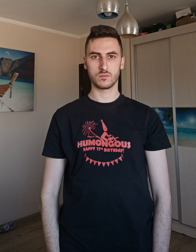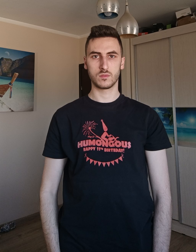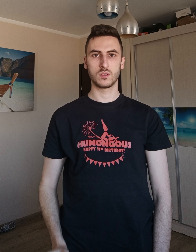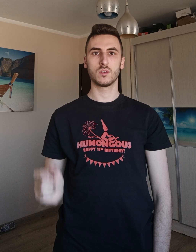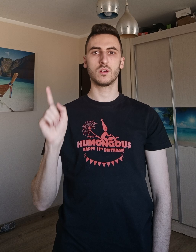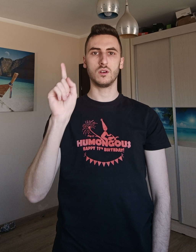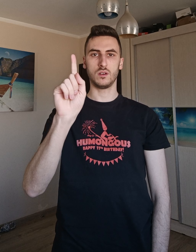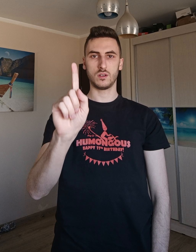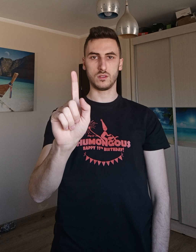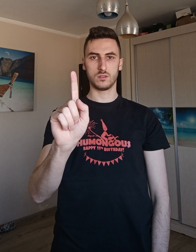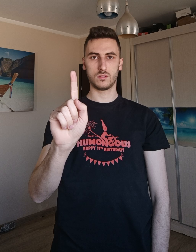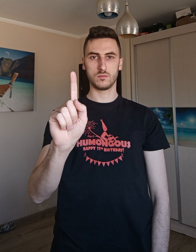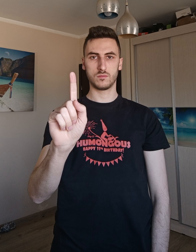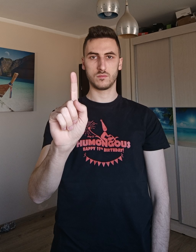אחד